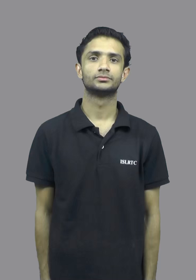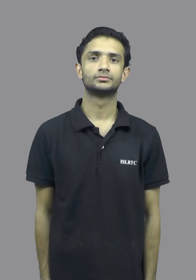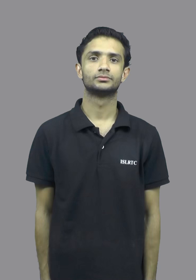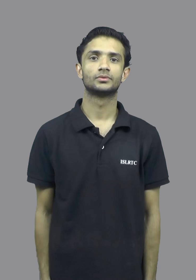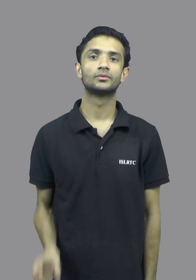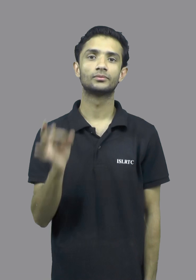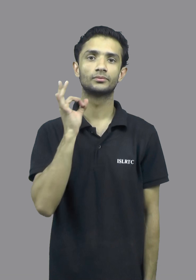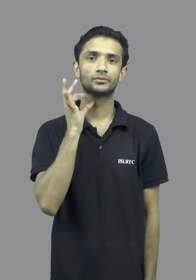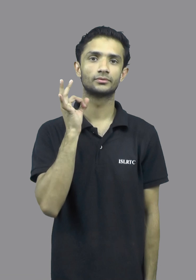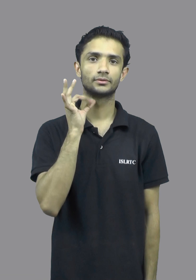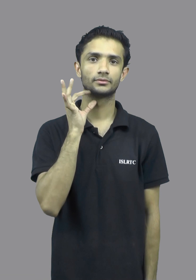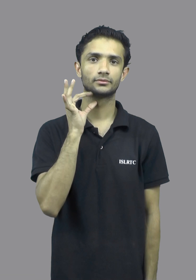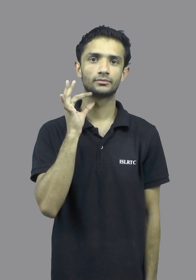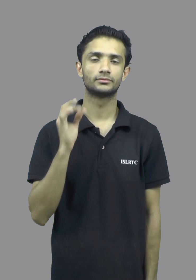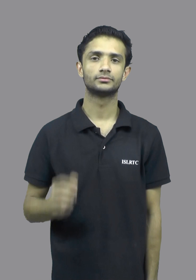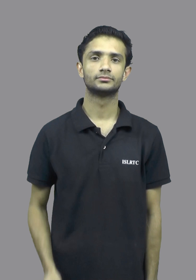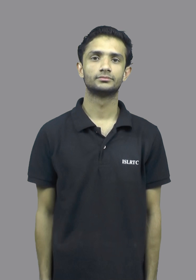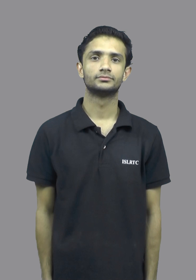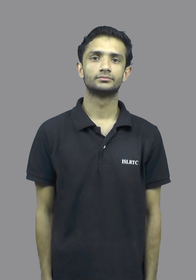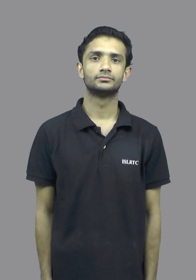Vodka